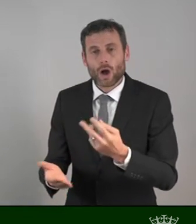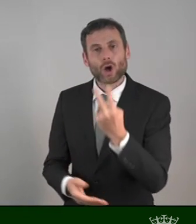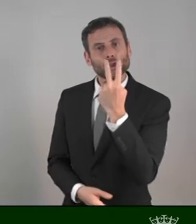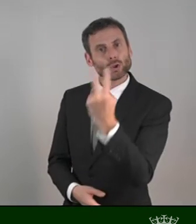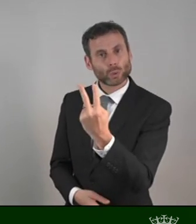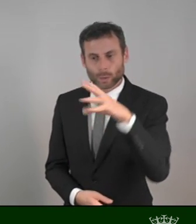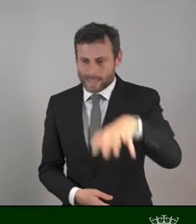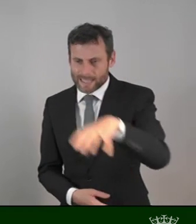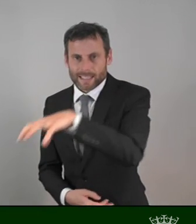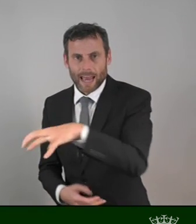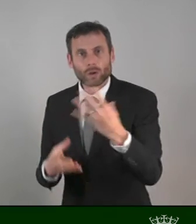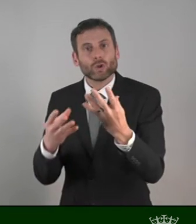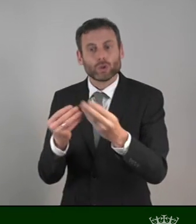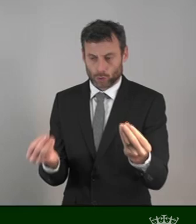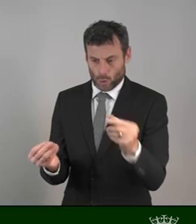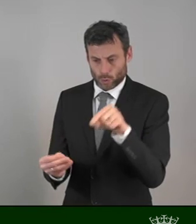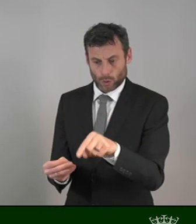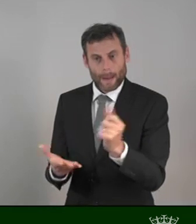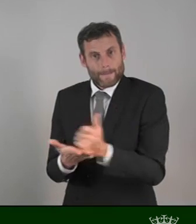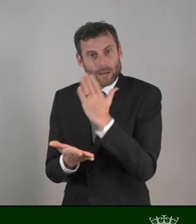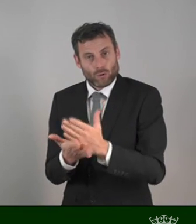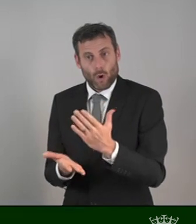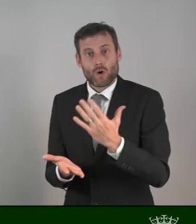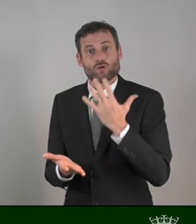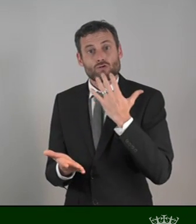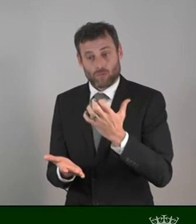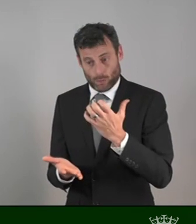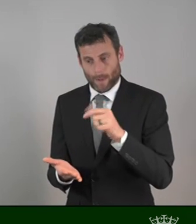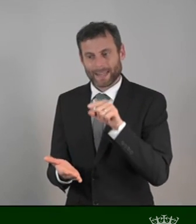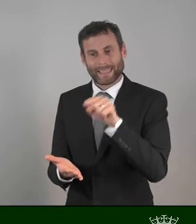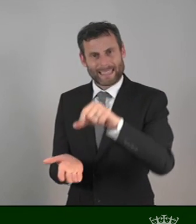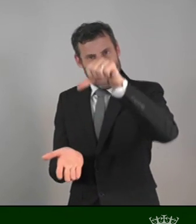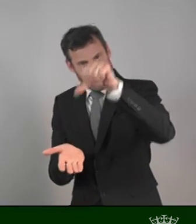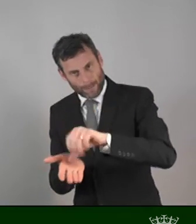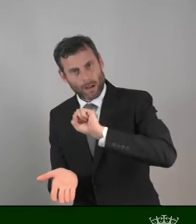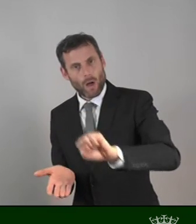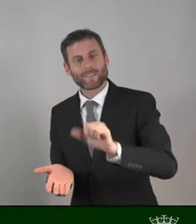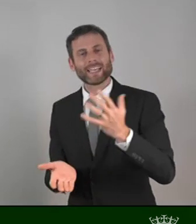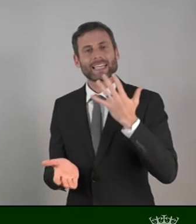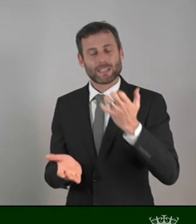It would ensure that Jerusalem is both the capital of Israel and of the Palestinian people.